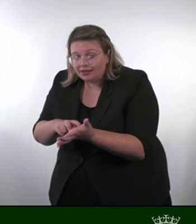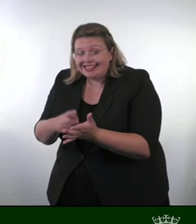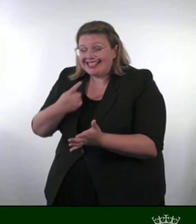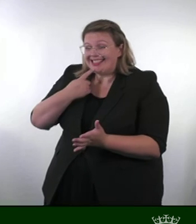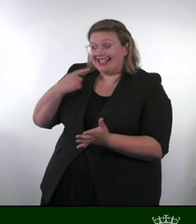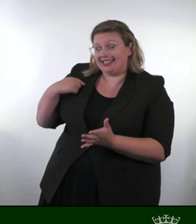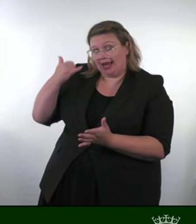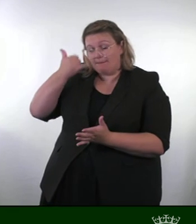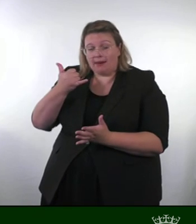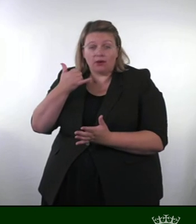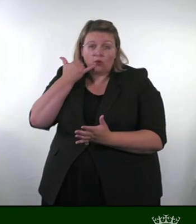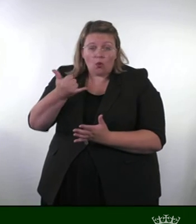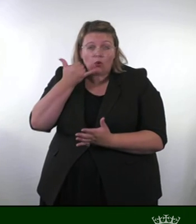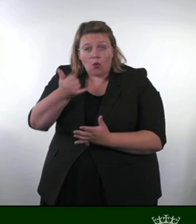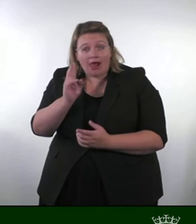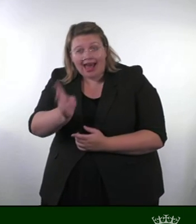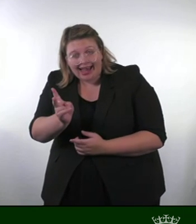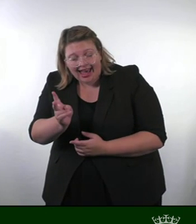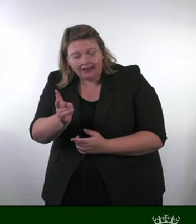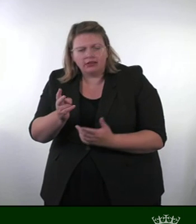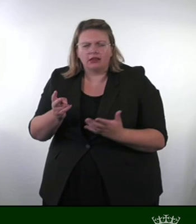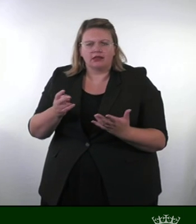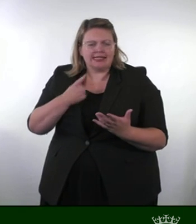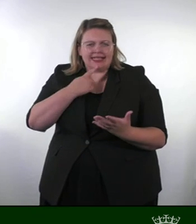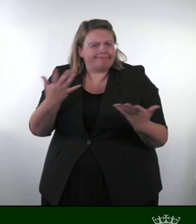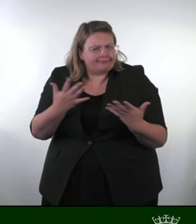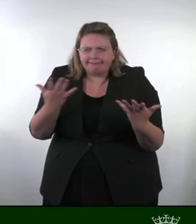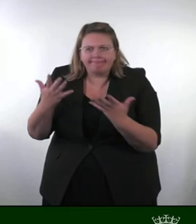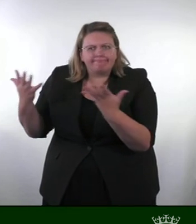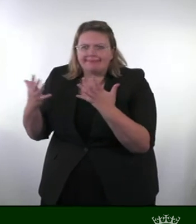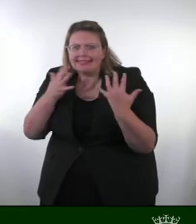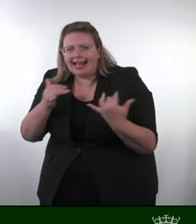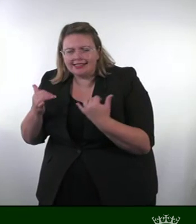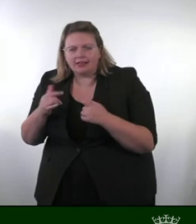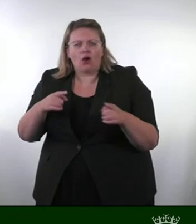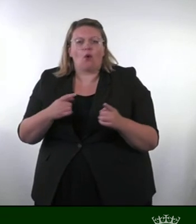This is, frankly, ridiculous. Who does the Prime Minister think is responsible for this?